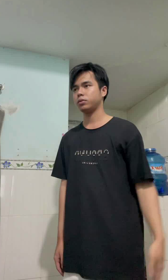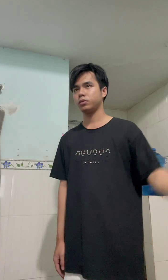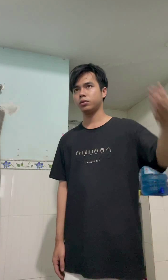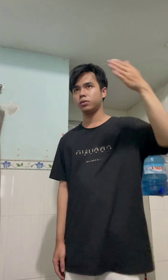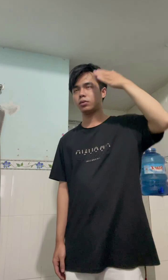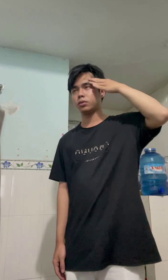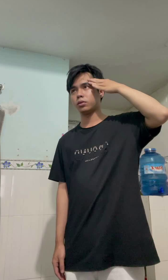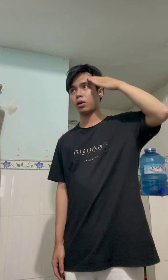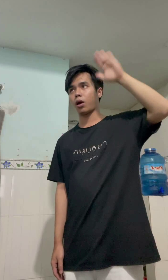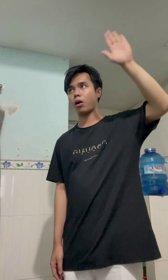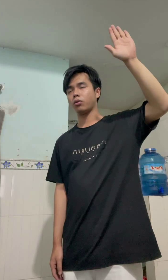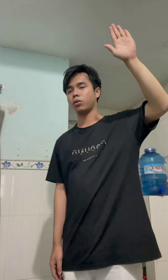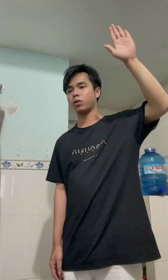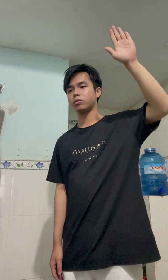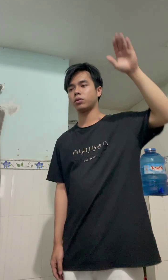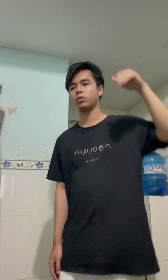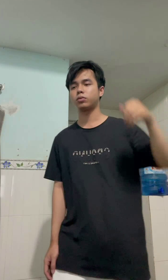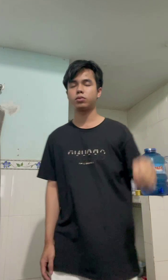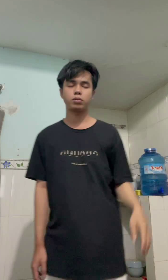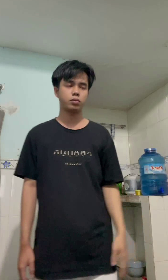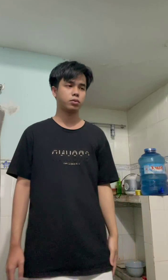khong biet